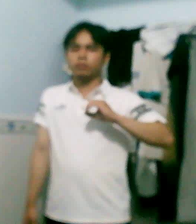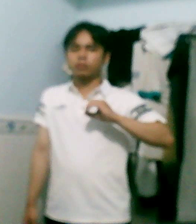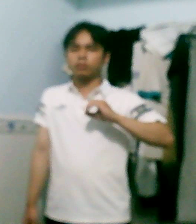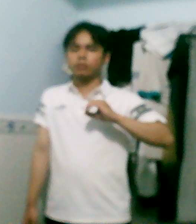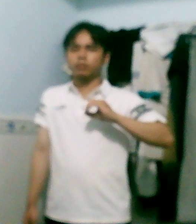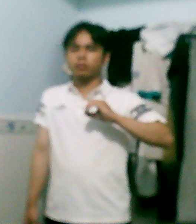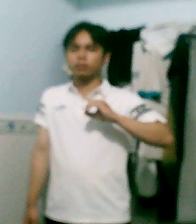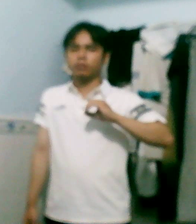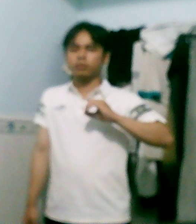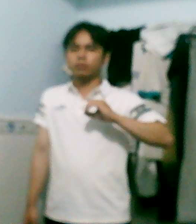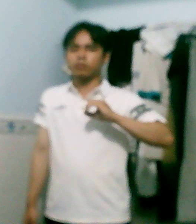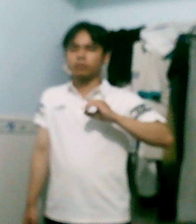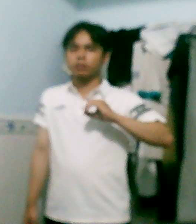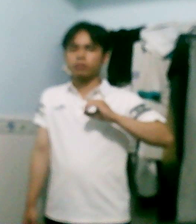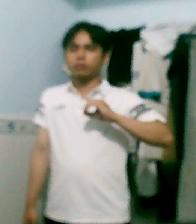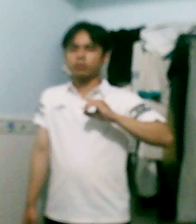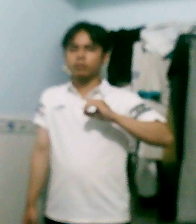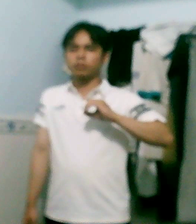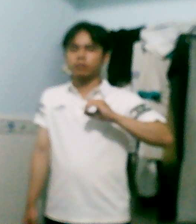o